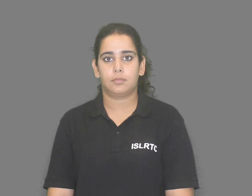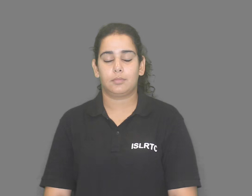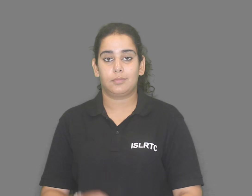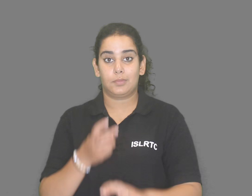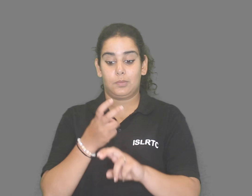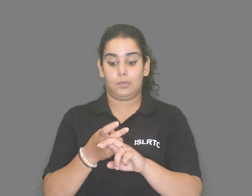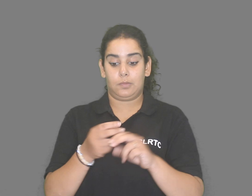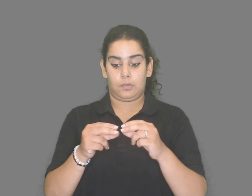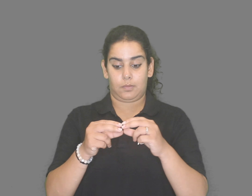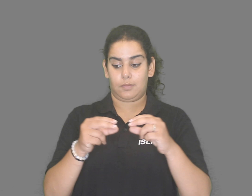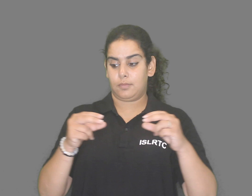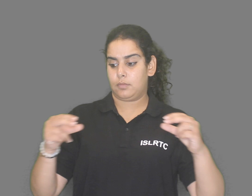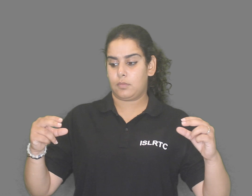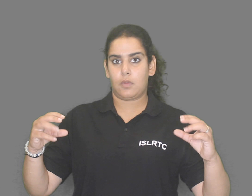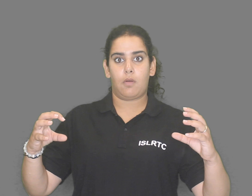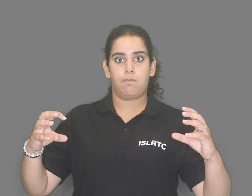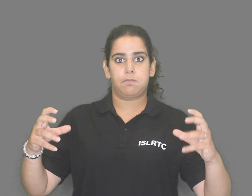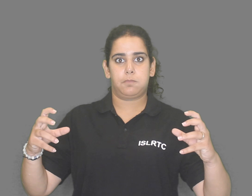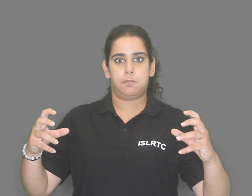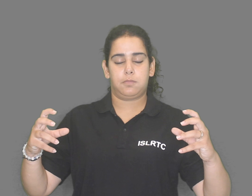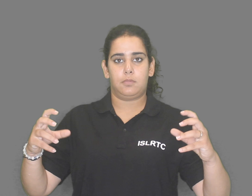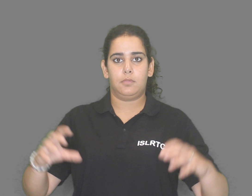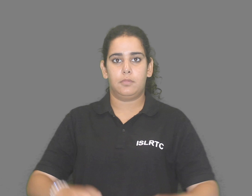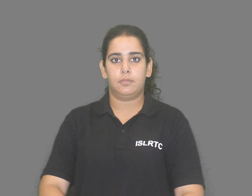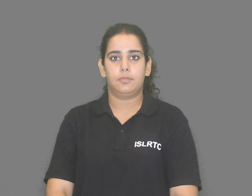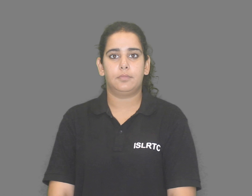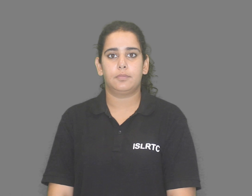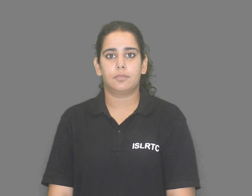Axle